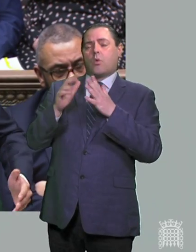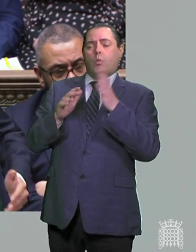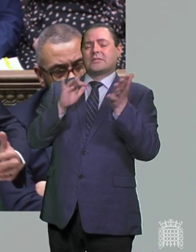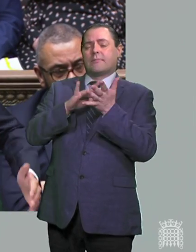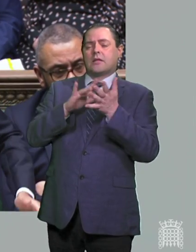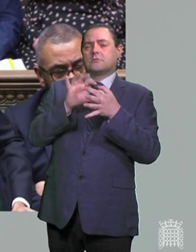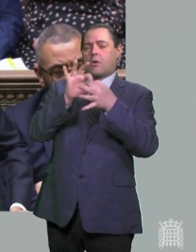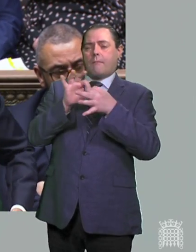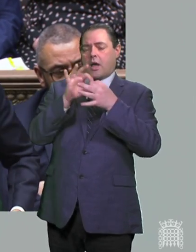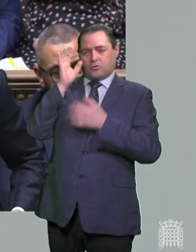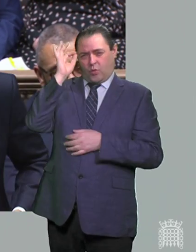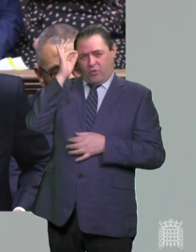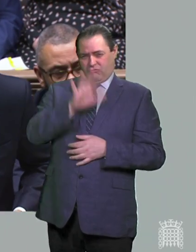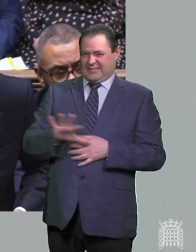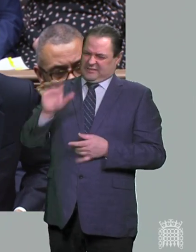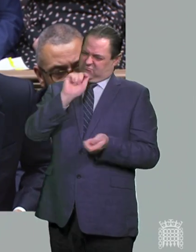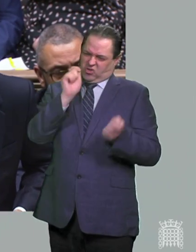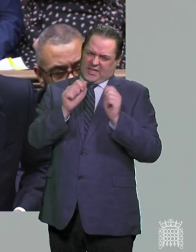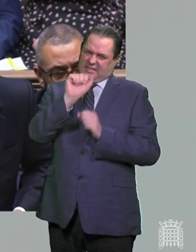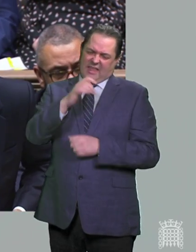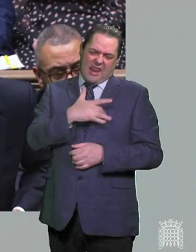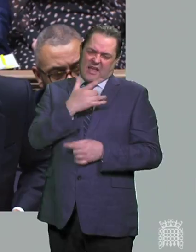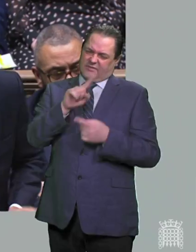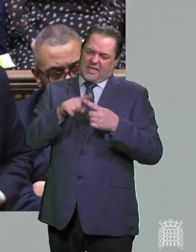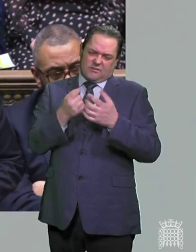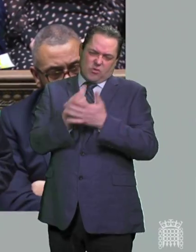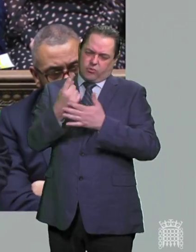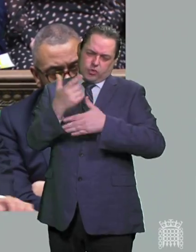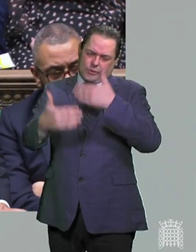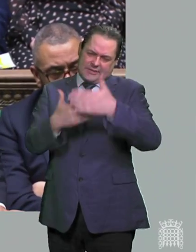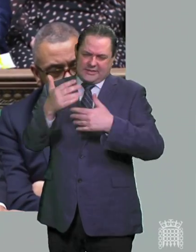The investments will transform people’s lives and spread opportunity in his area.